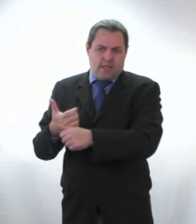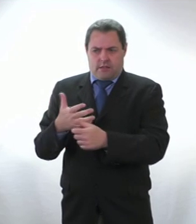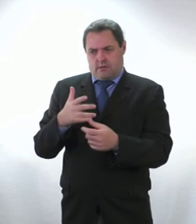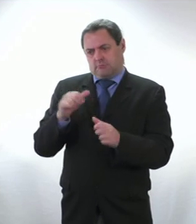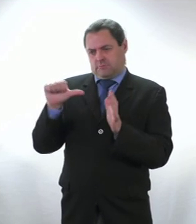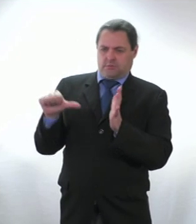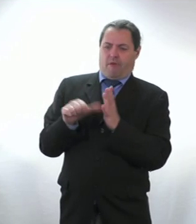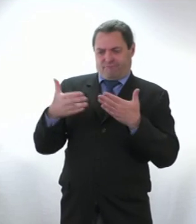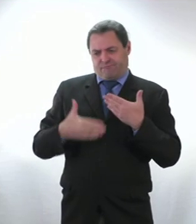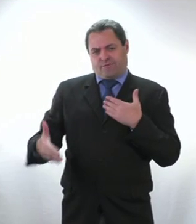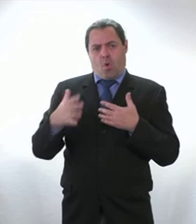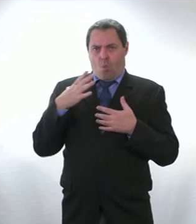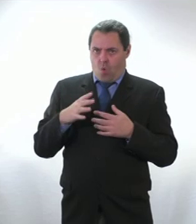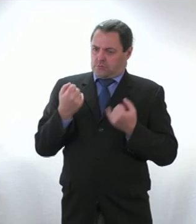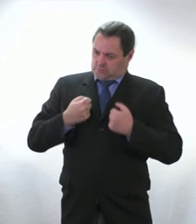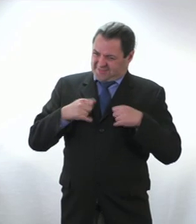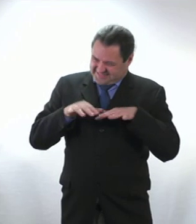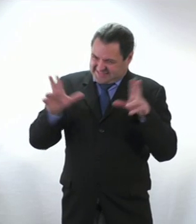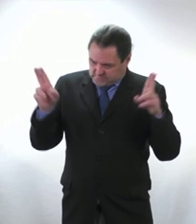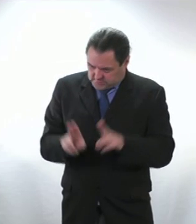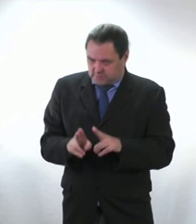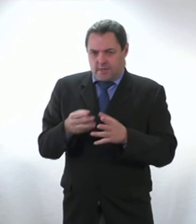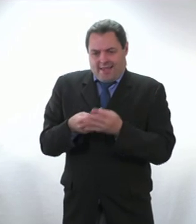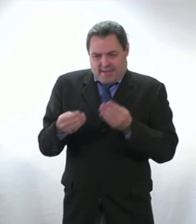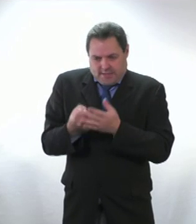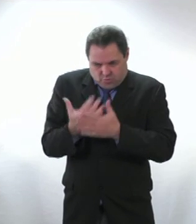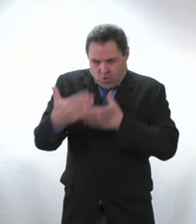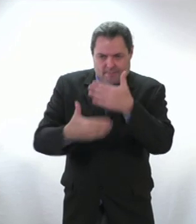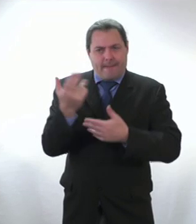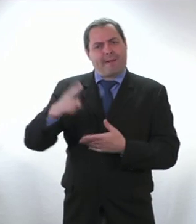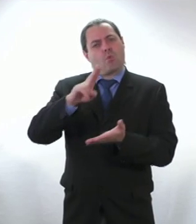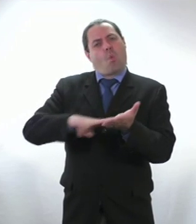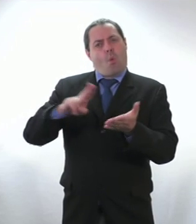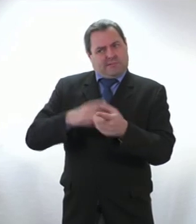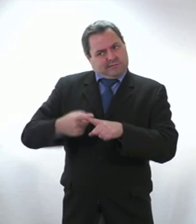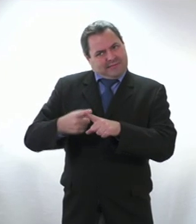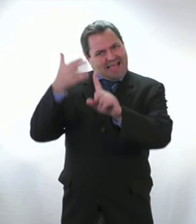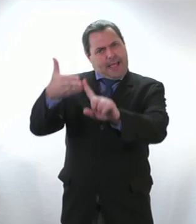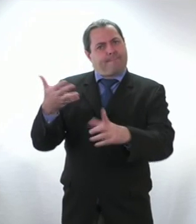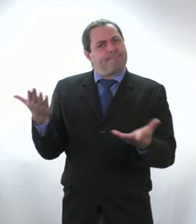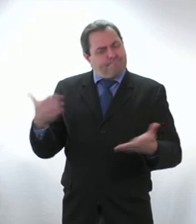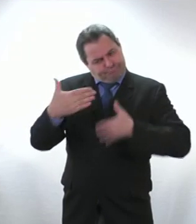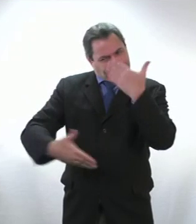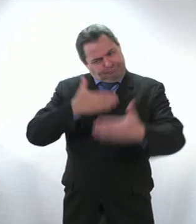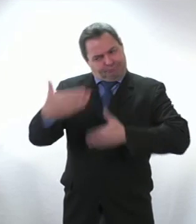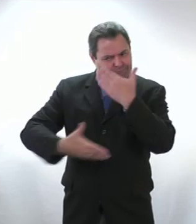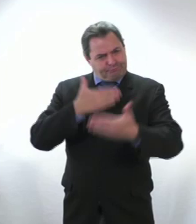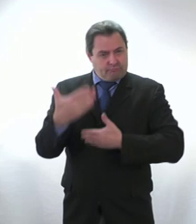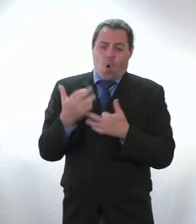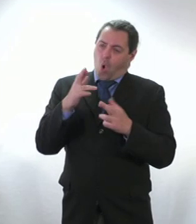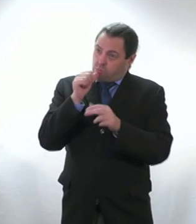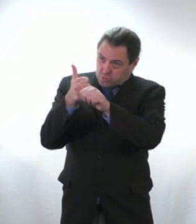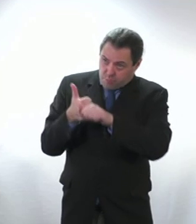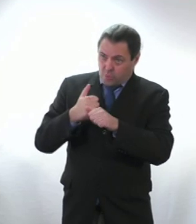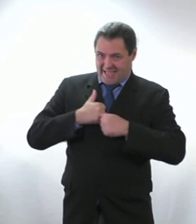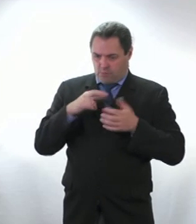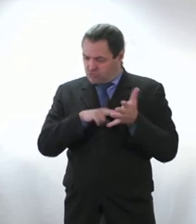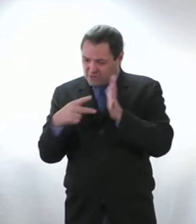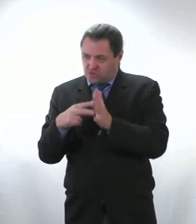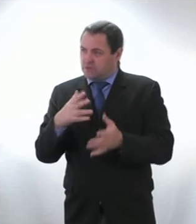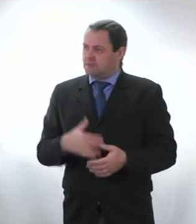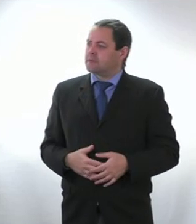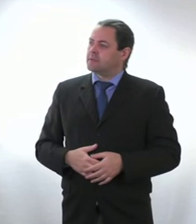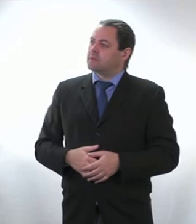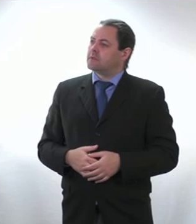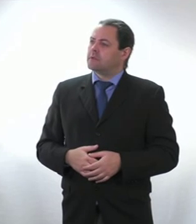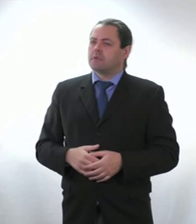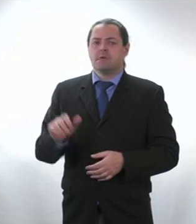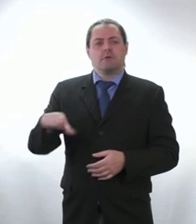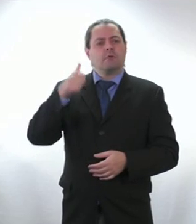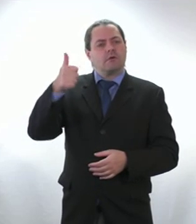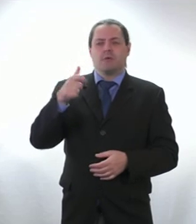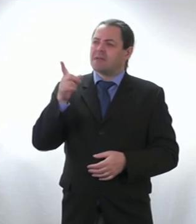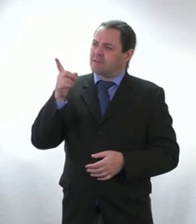That is why we are working to get the virus down and get our economy back to normal as fast as we possibly can, and I hope that he will support our strategy.